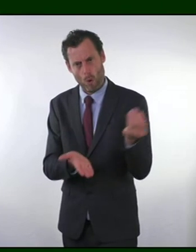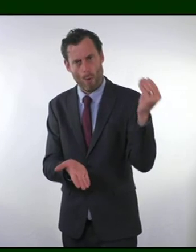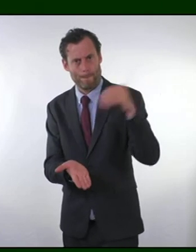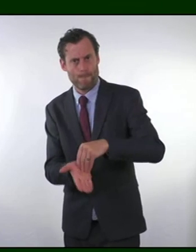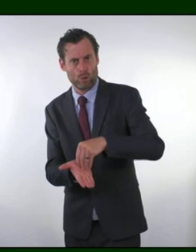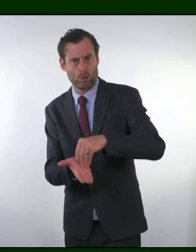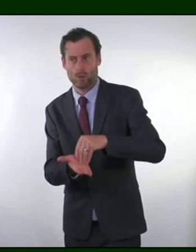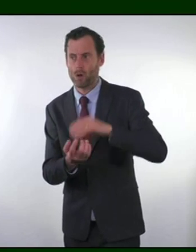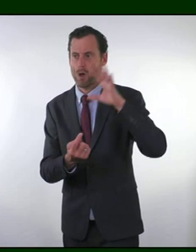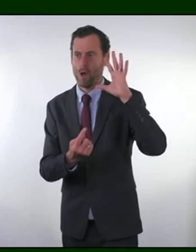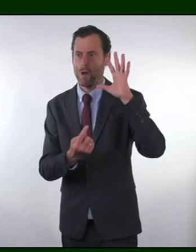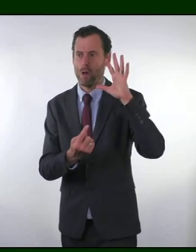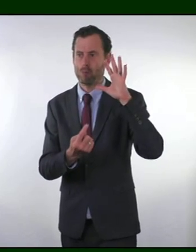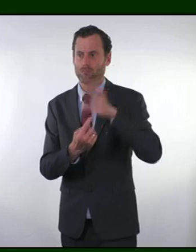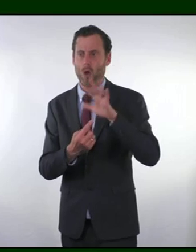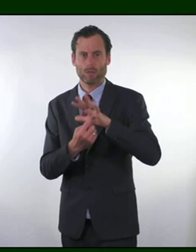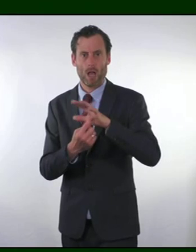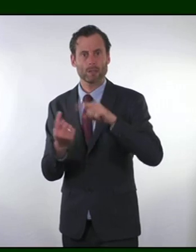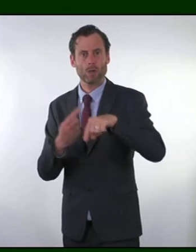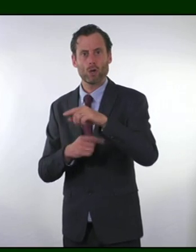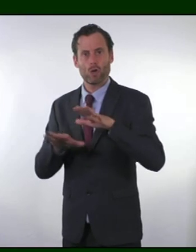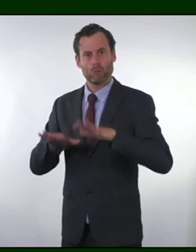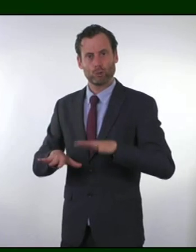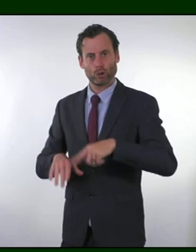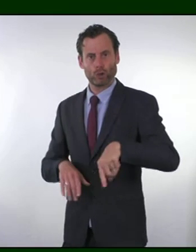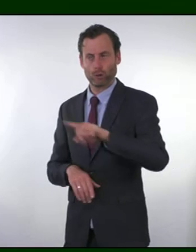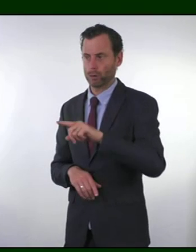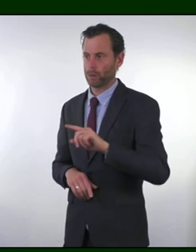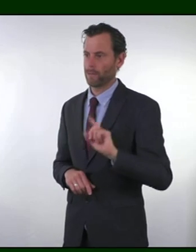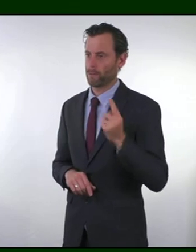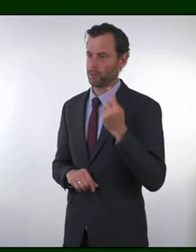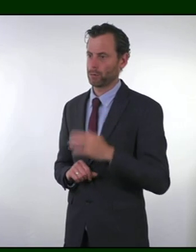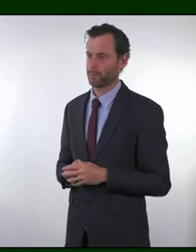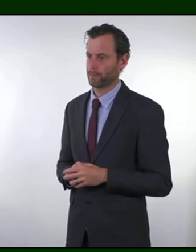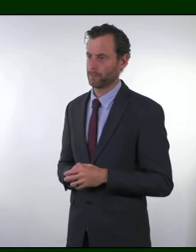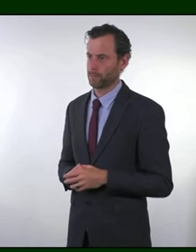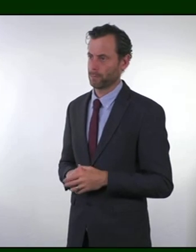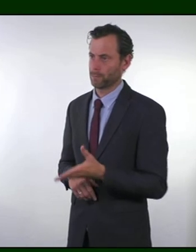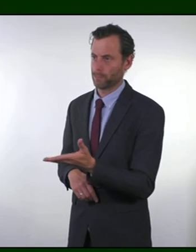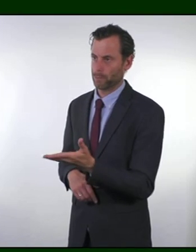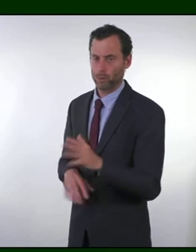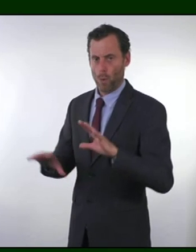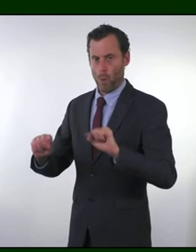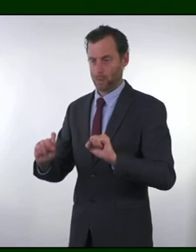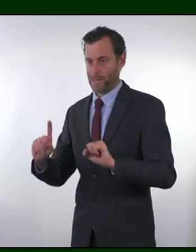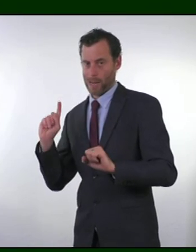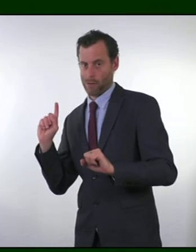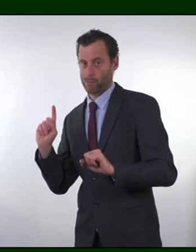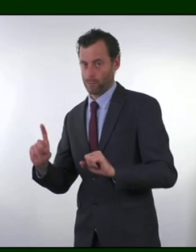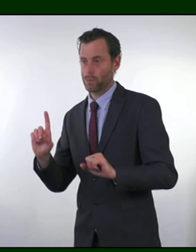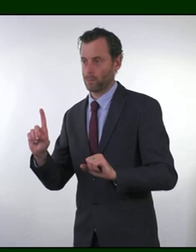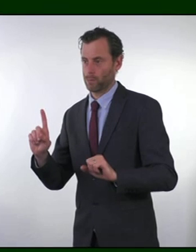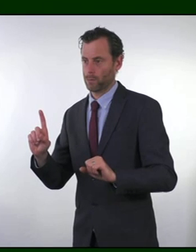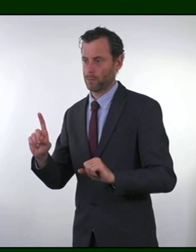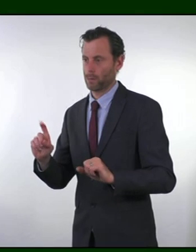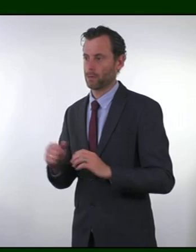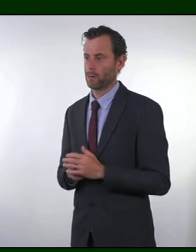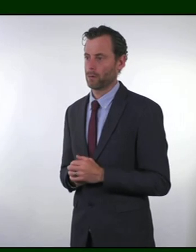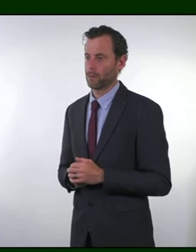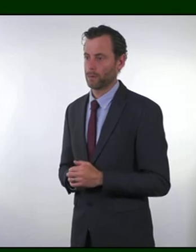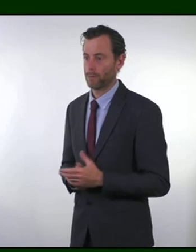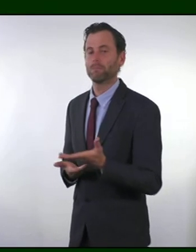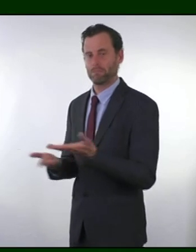Order. Somebody’s phone is ringing. Will honourable Members just check their phones, please?